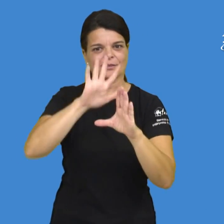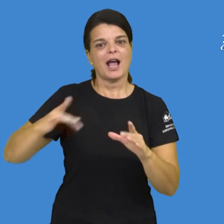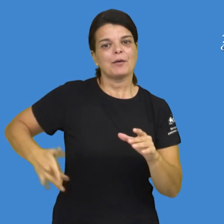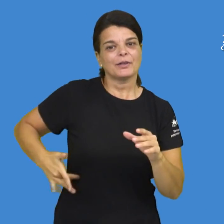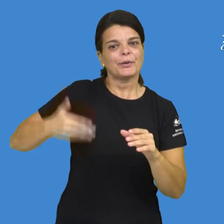hígado